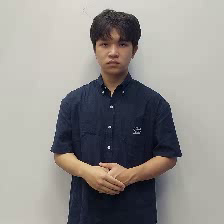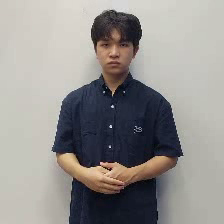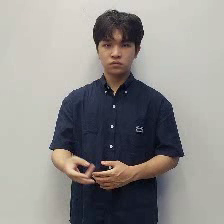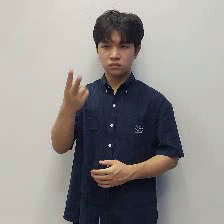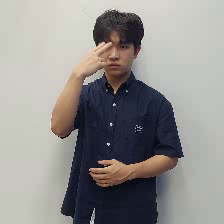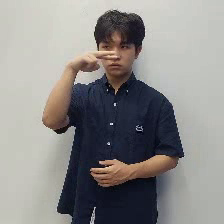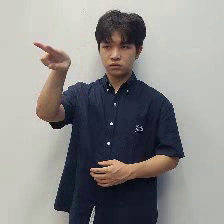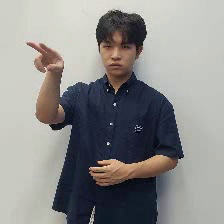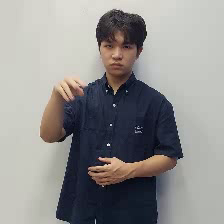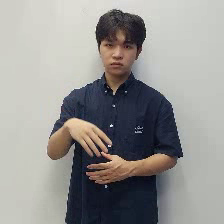Nhìn